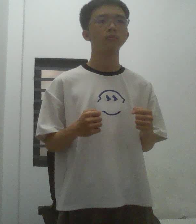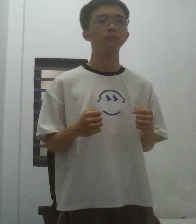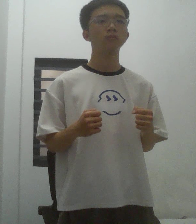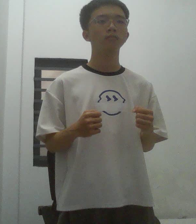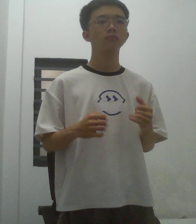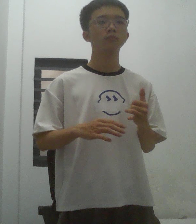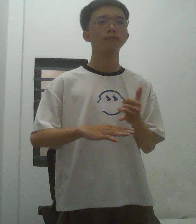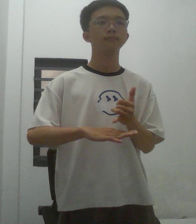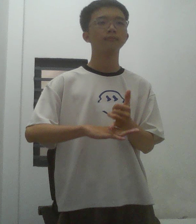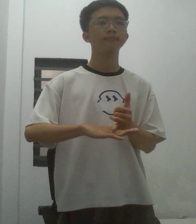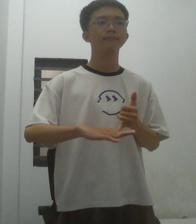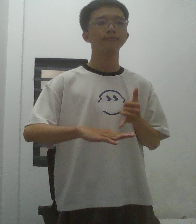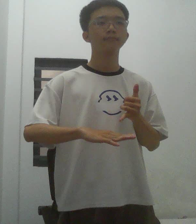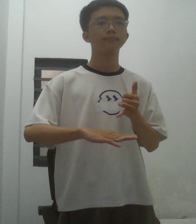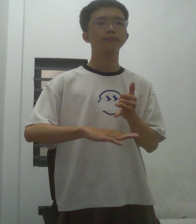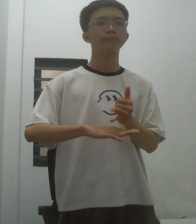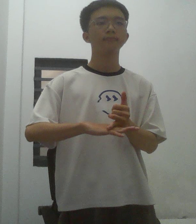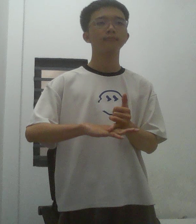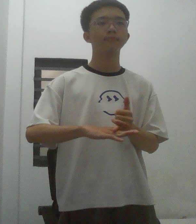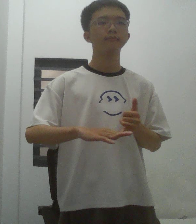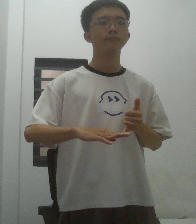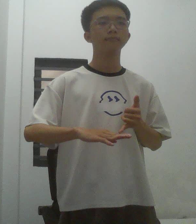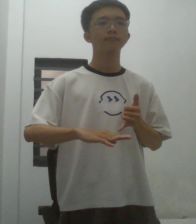cuoi tuan